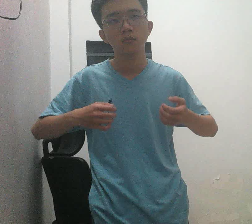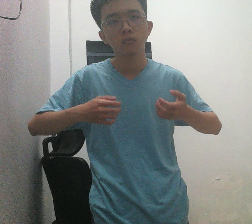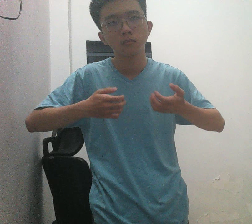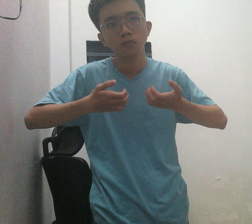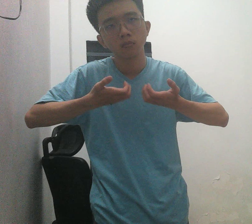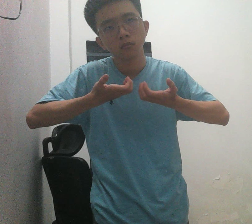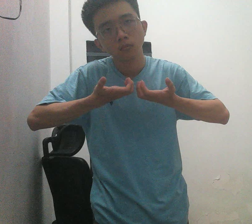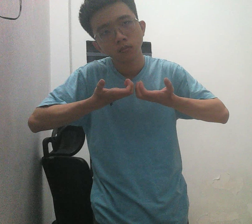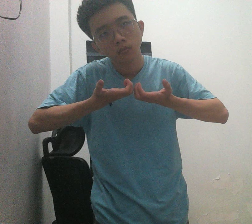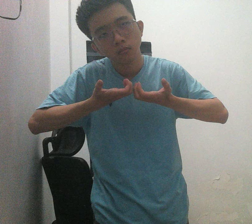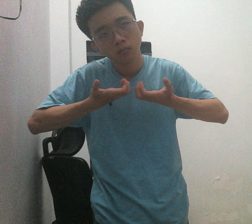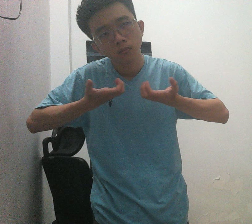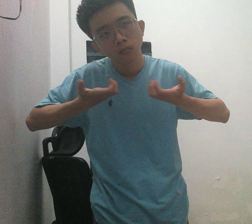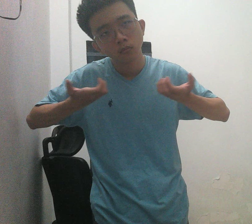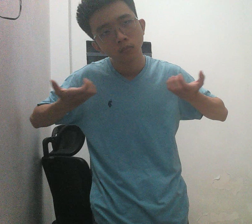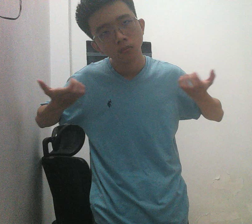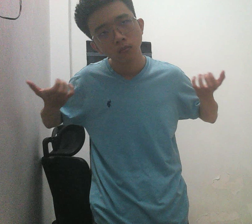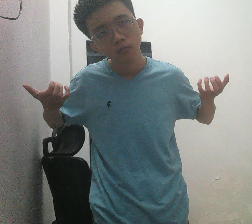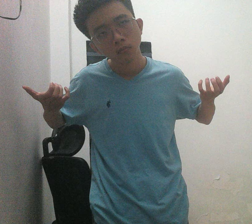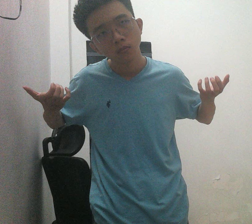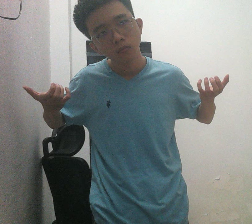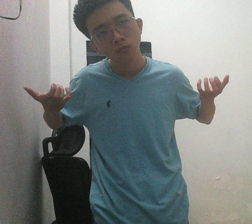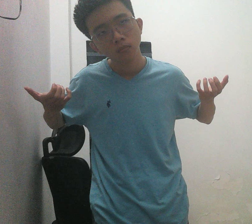chia cat